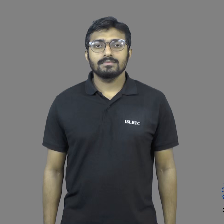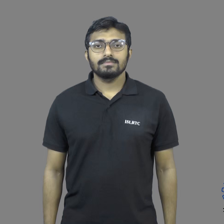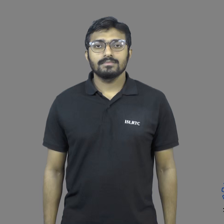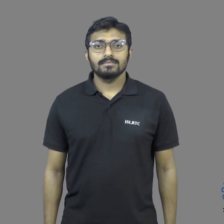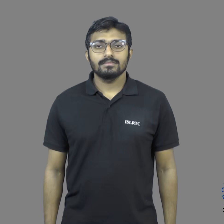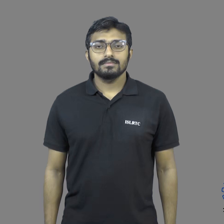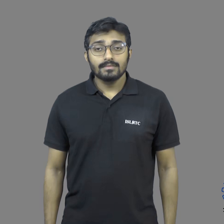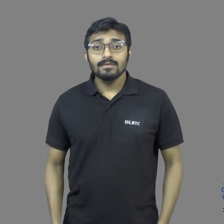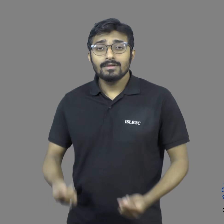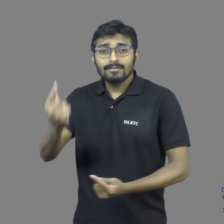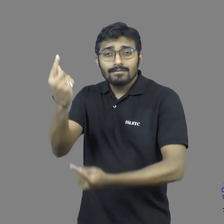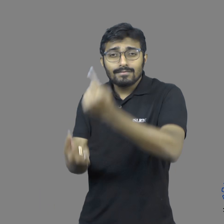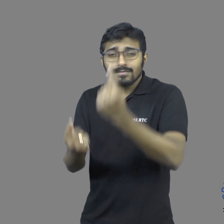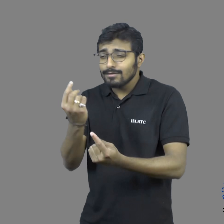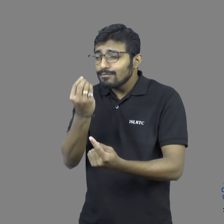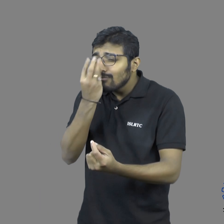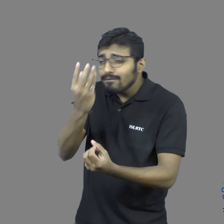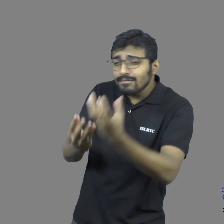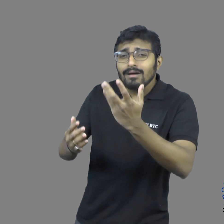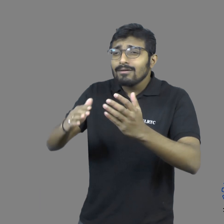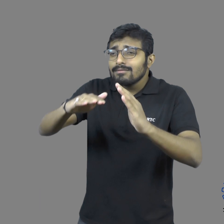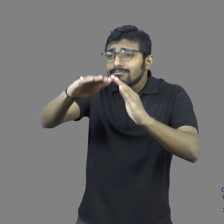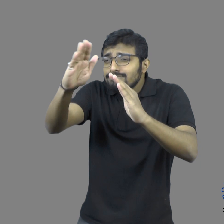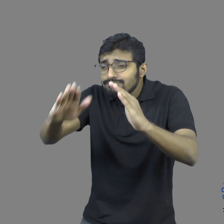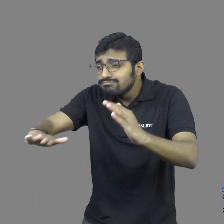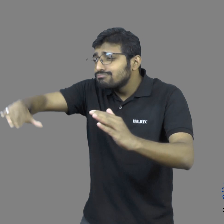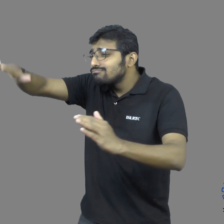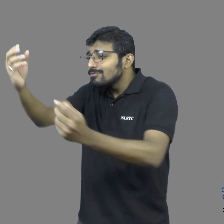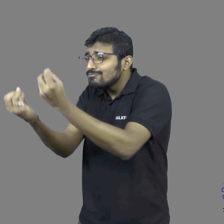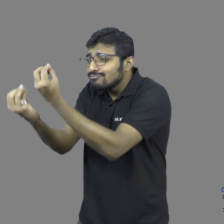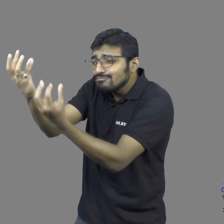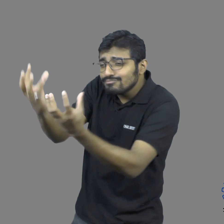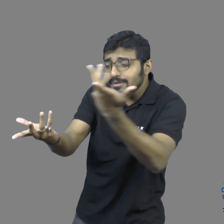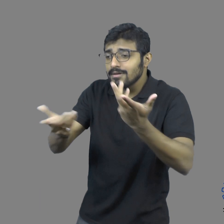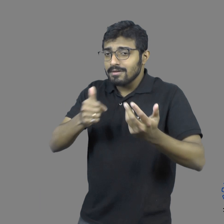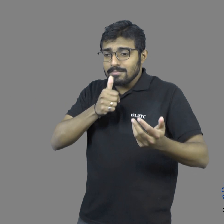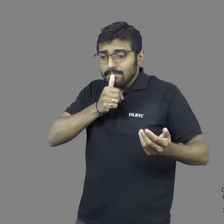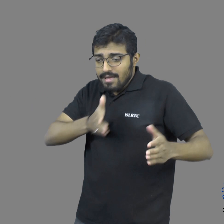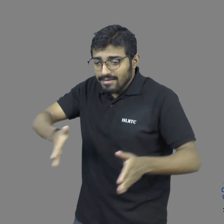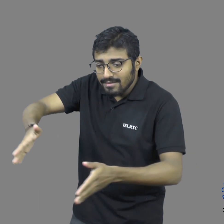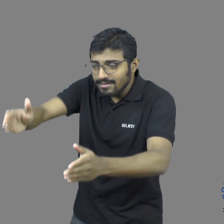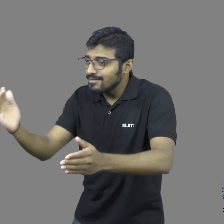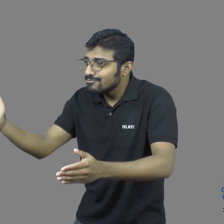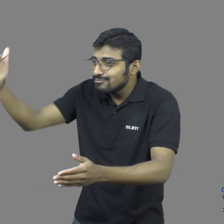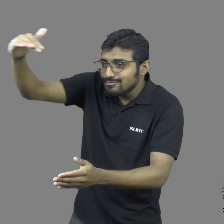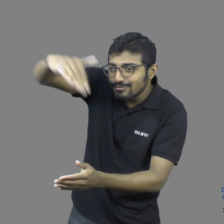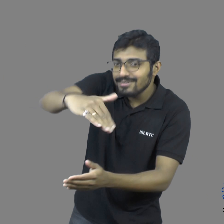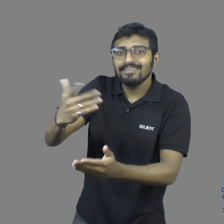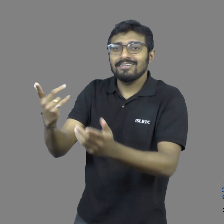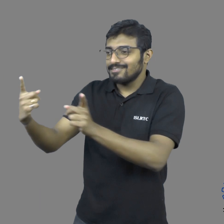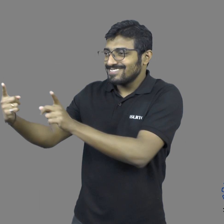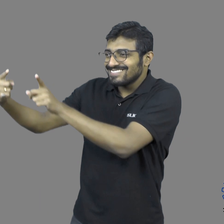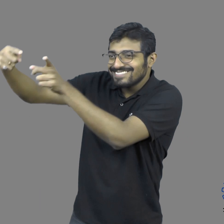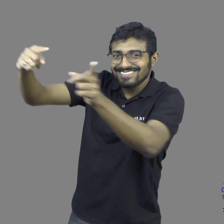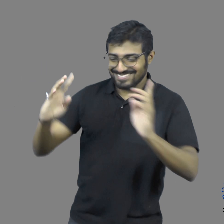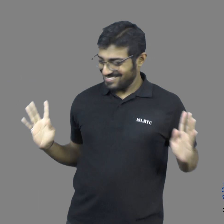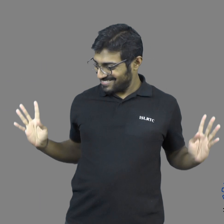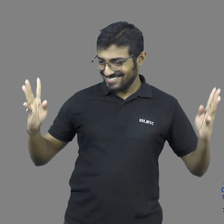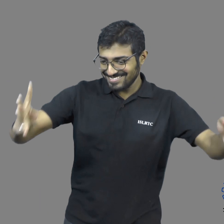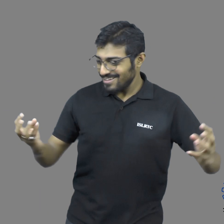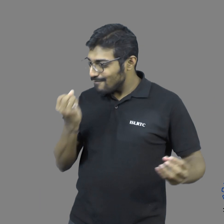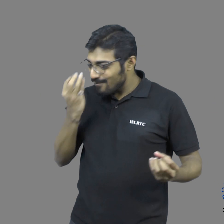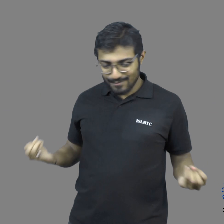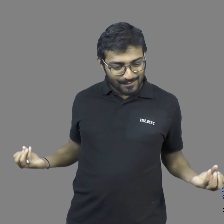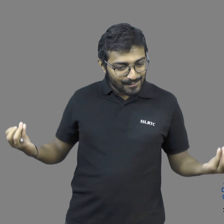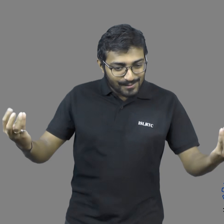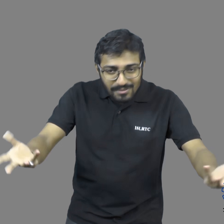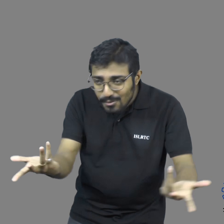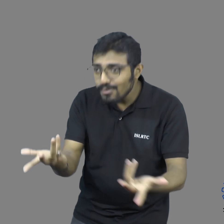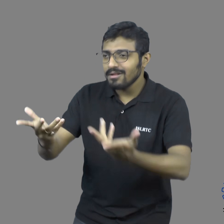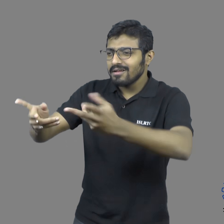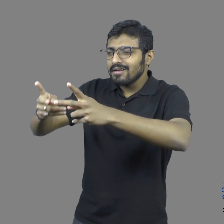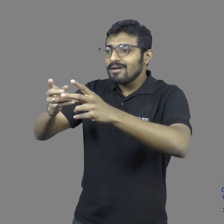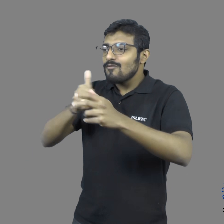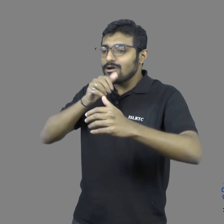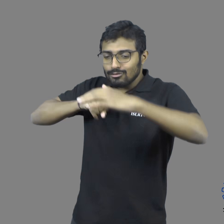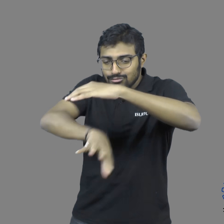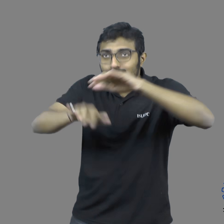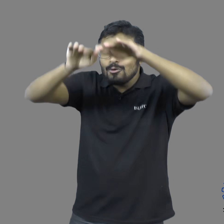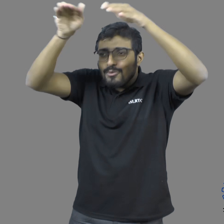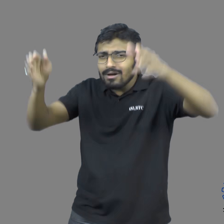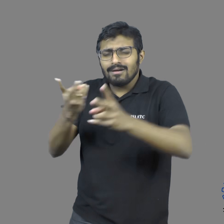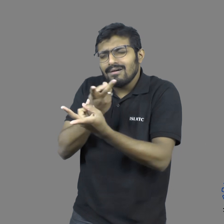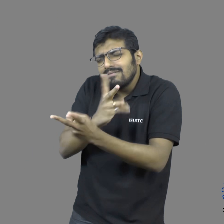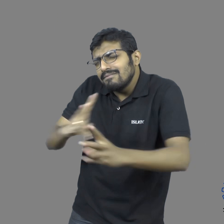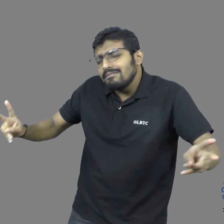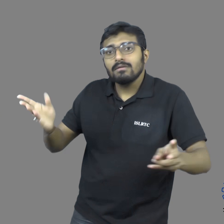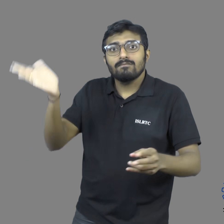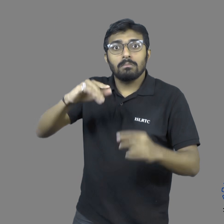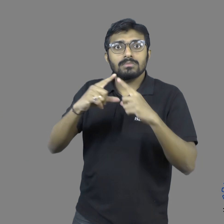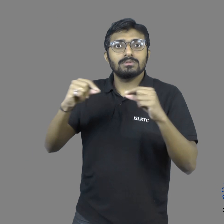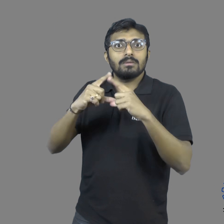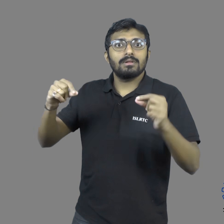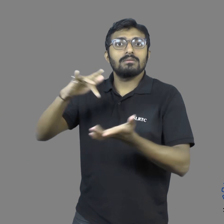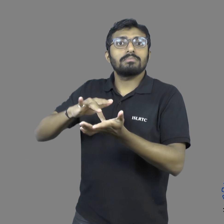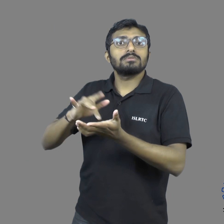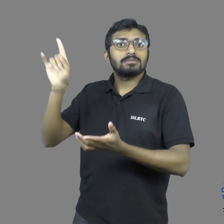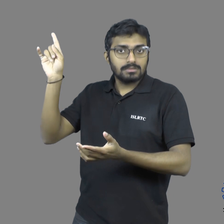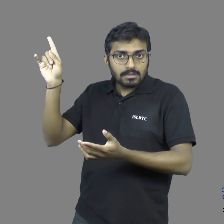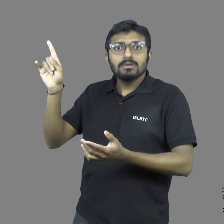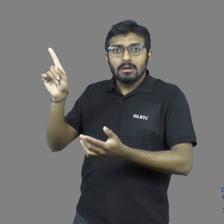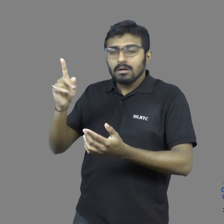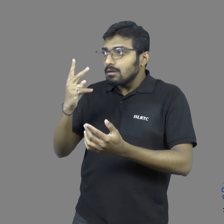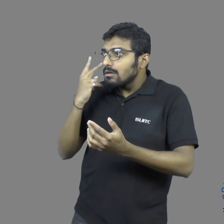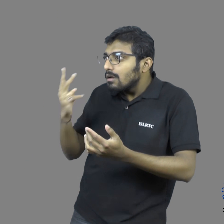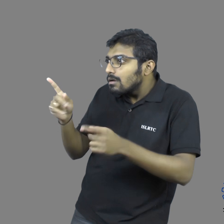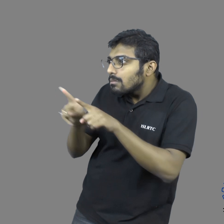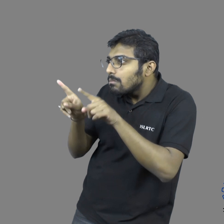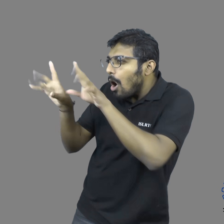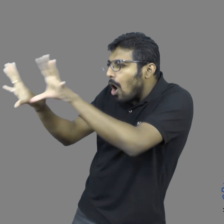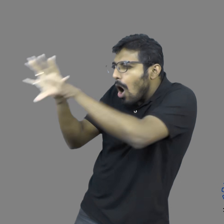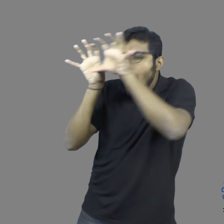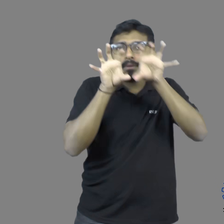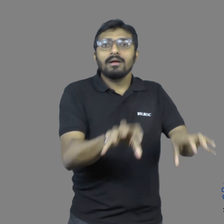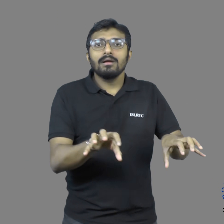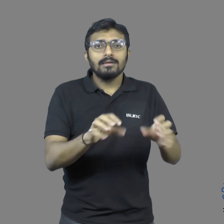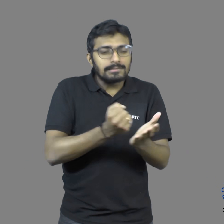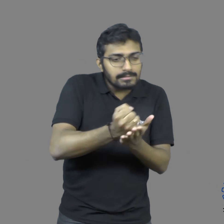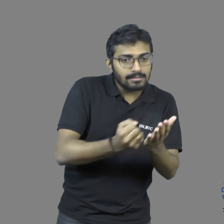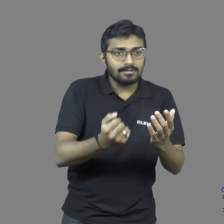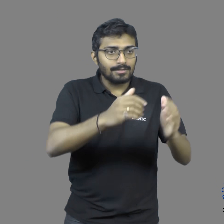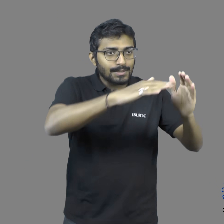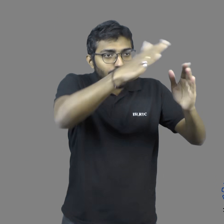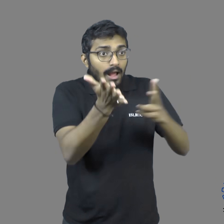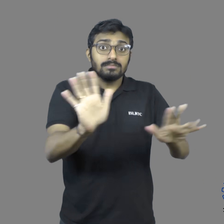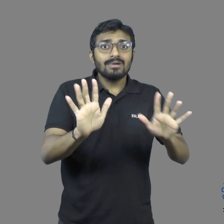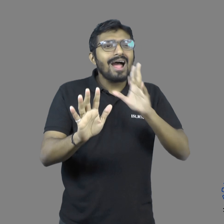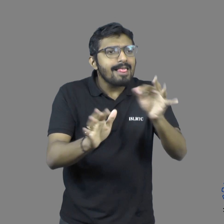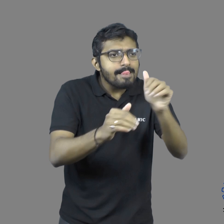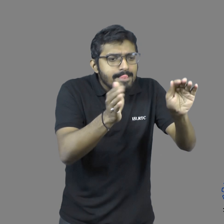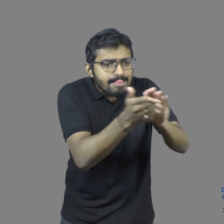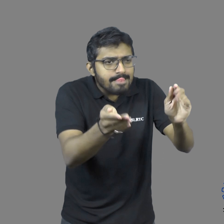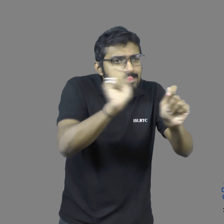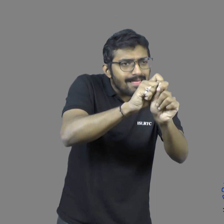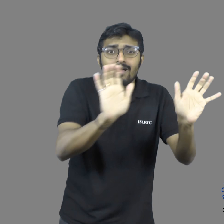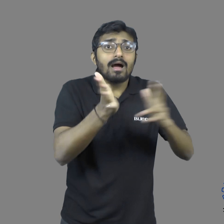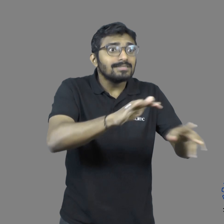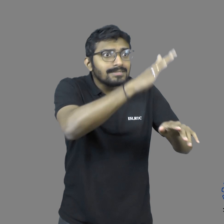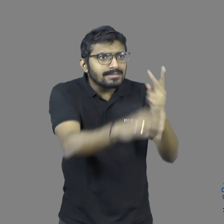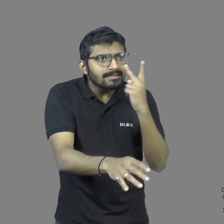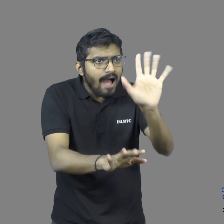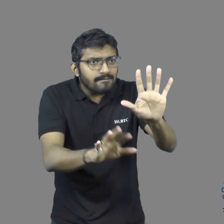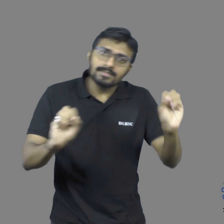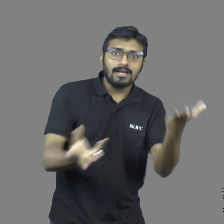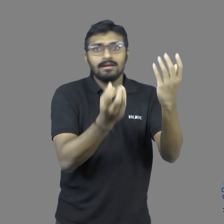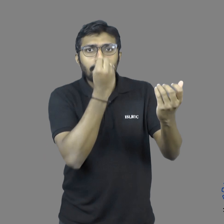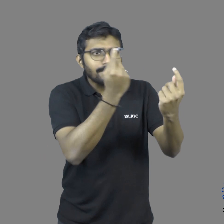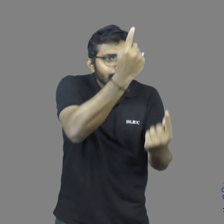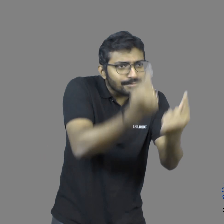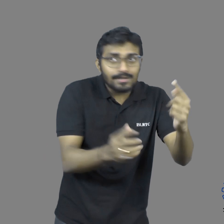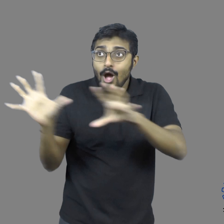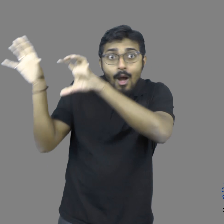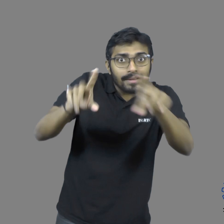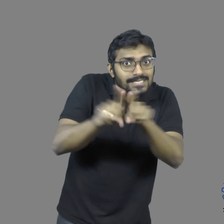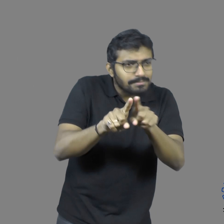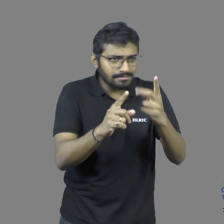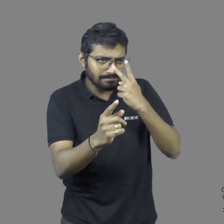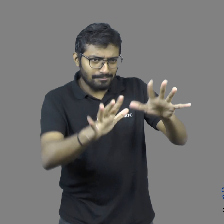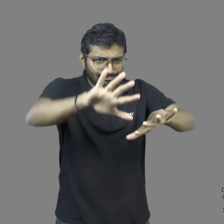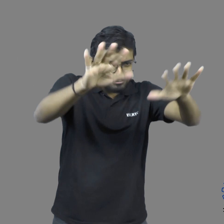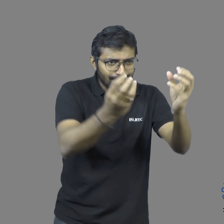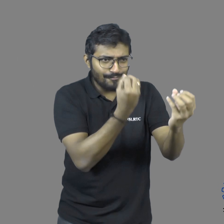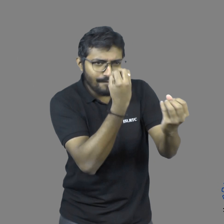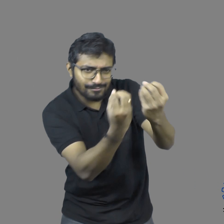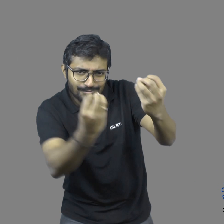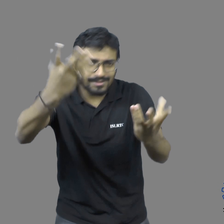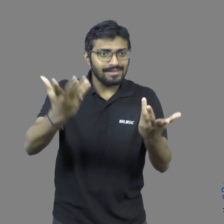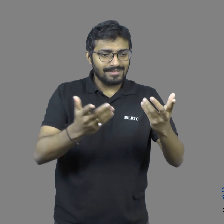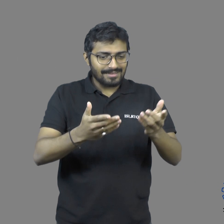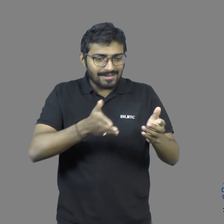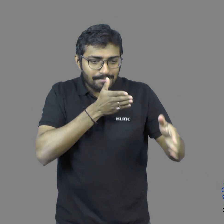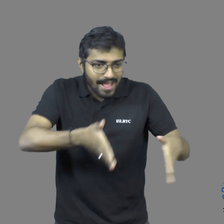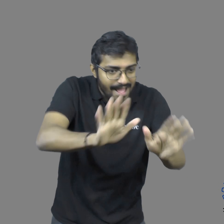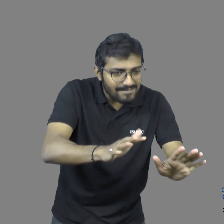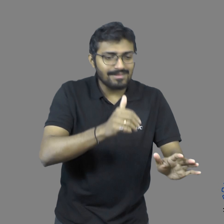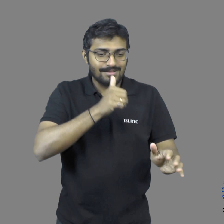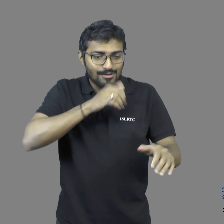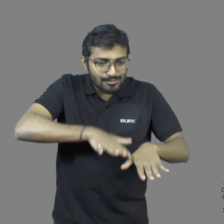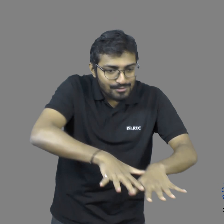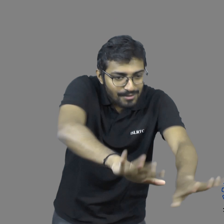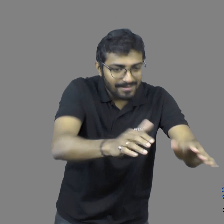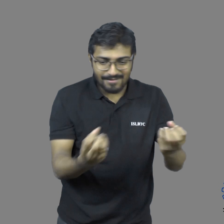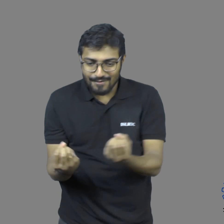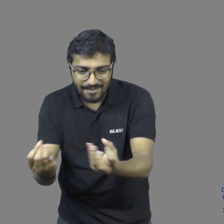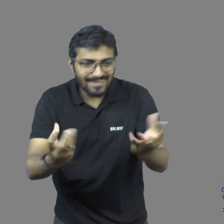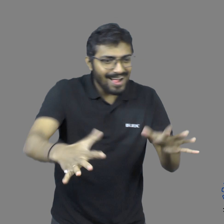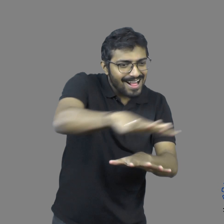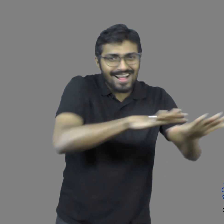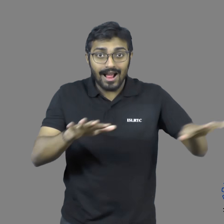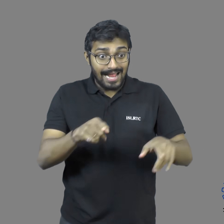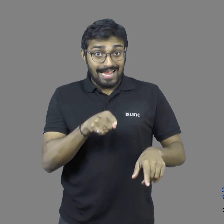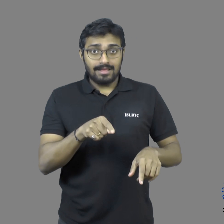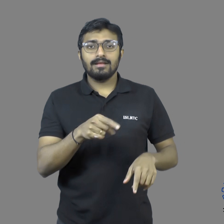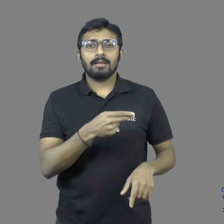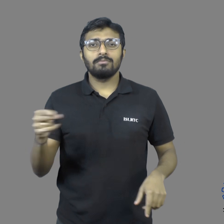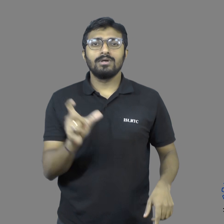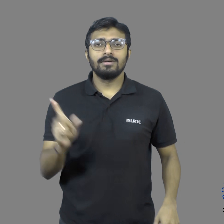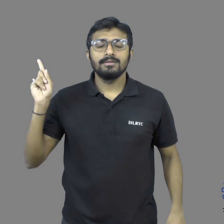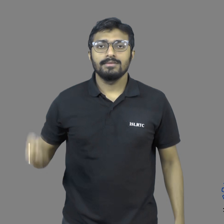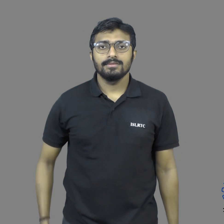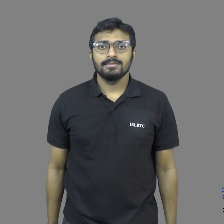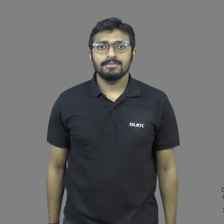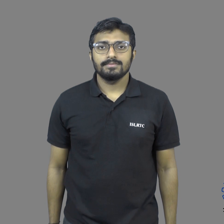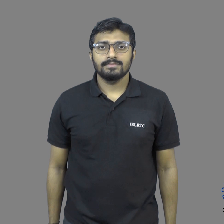Japany Garden